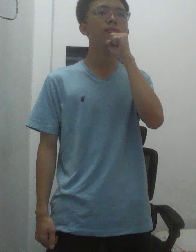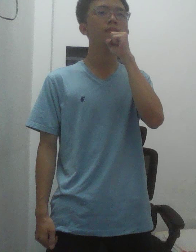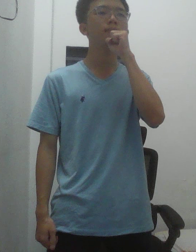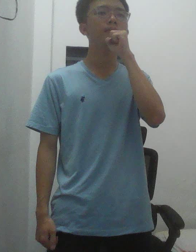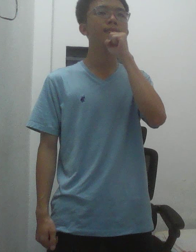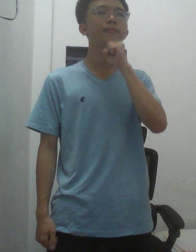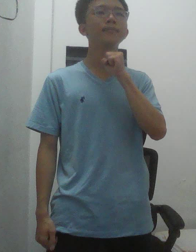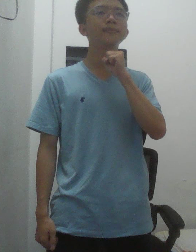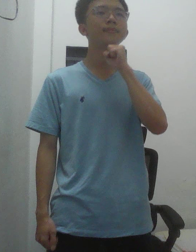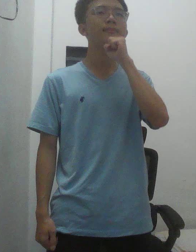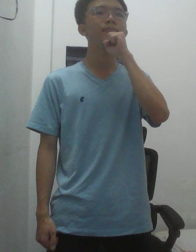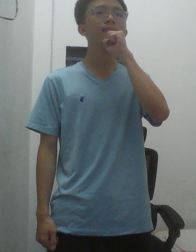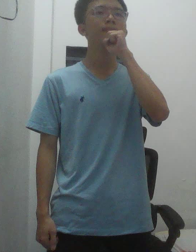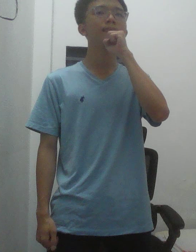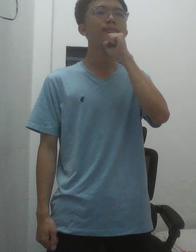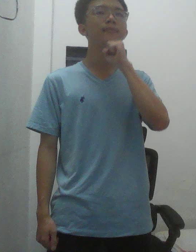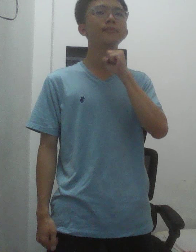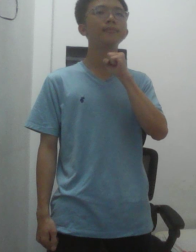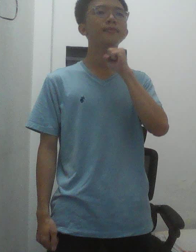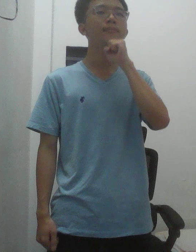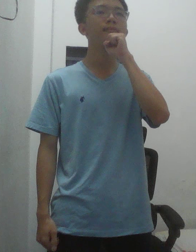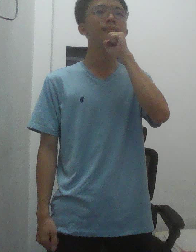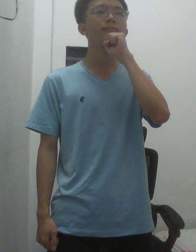dong y